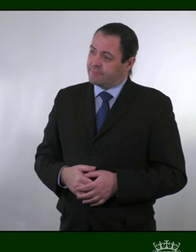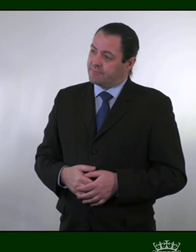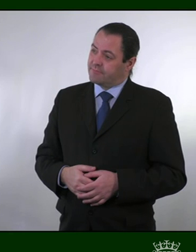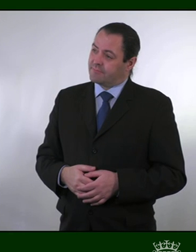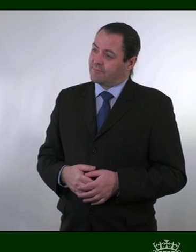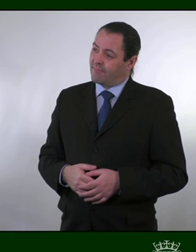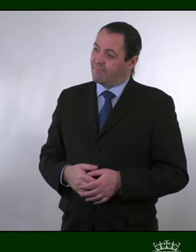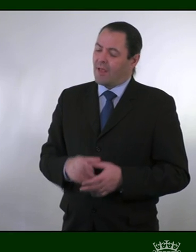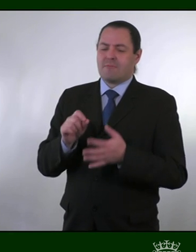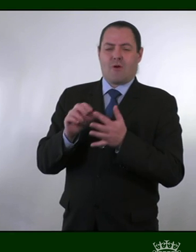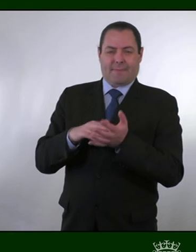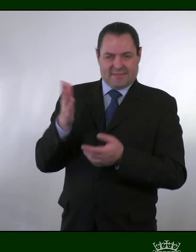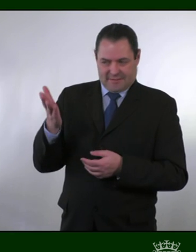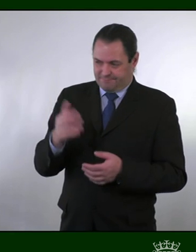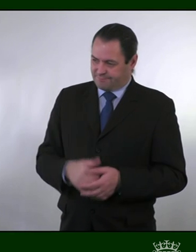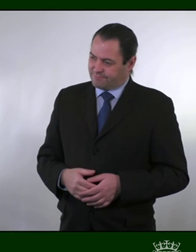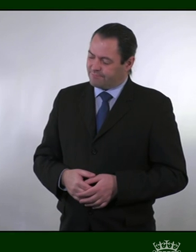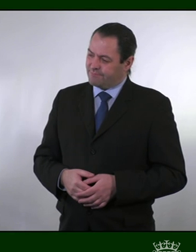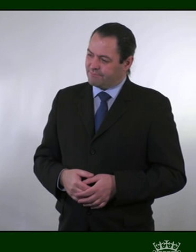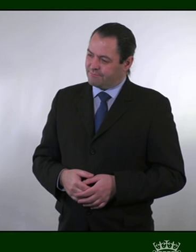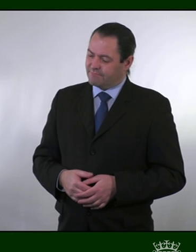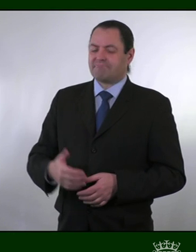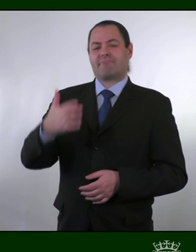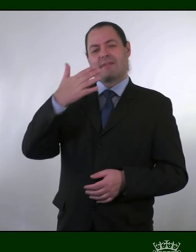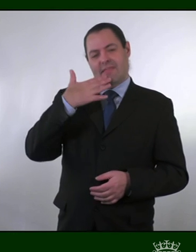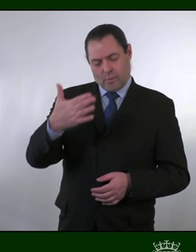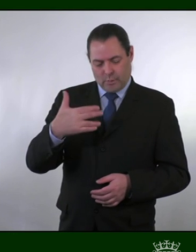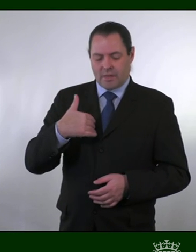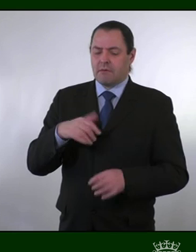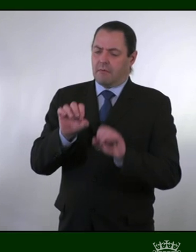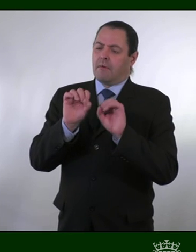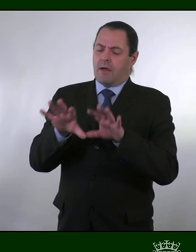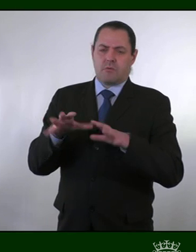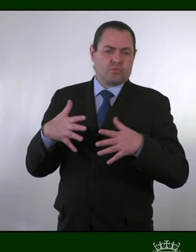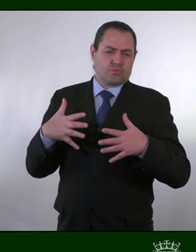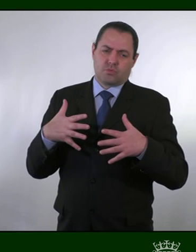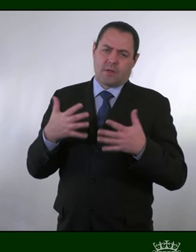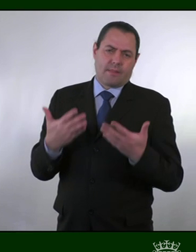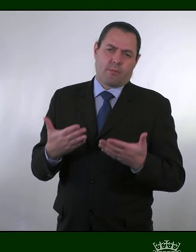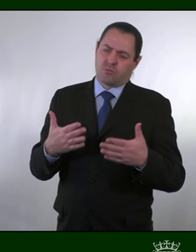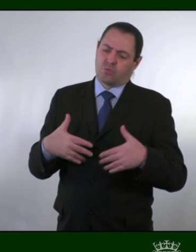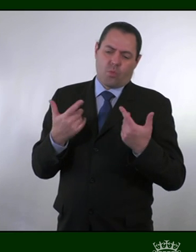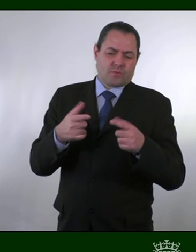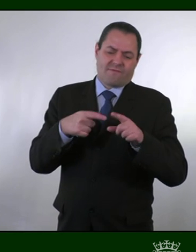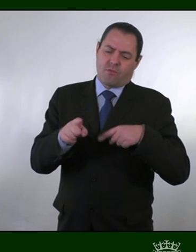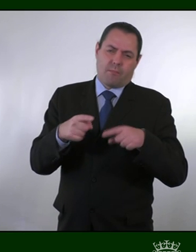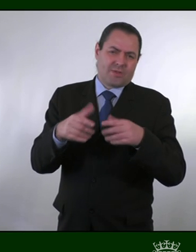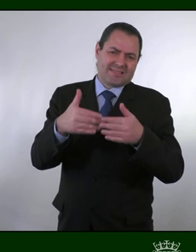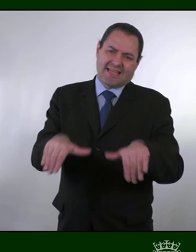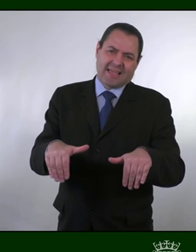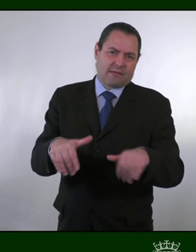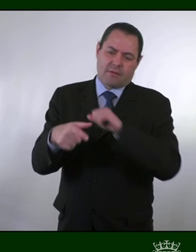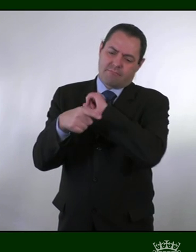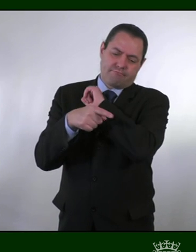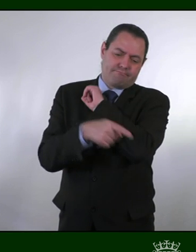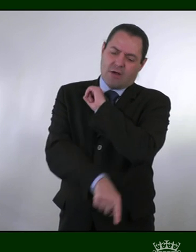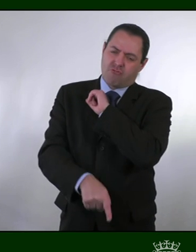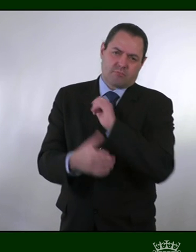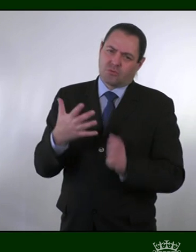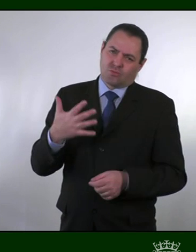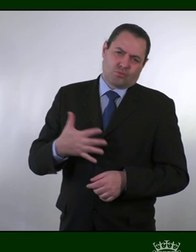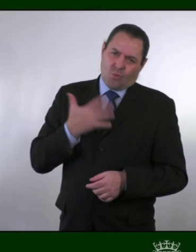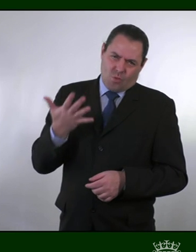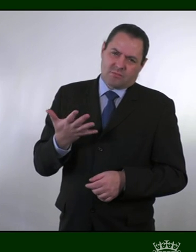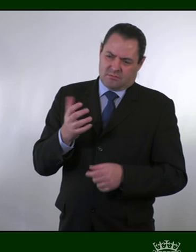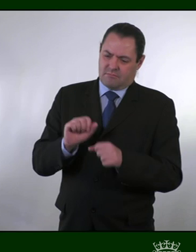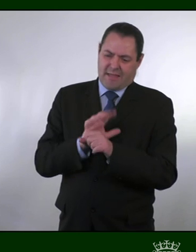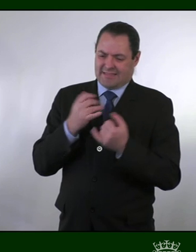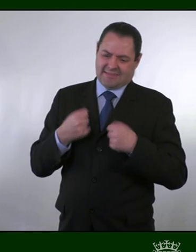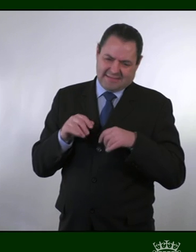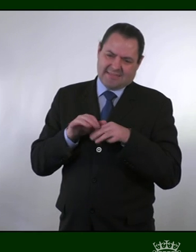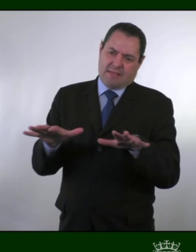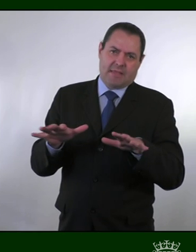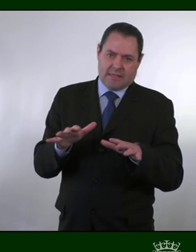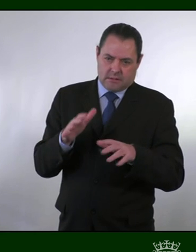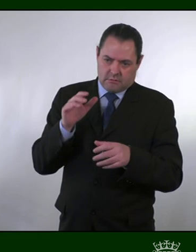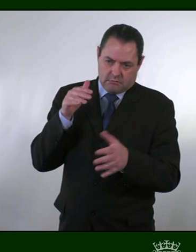I can tell my hon. Friend that we do not want any football team to go out of business as a result of this pandemic and that we are doing everything we can.